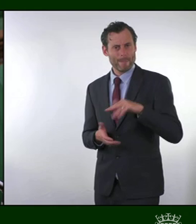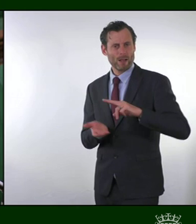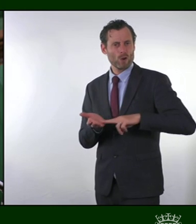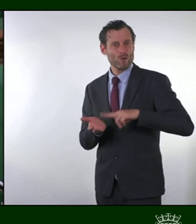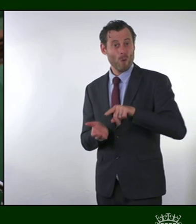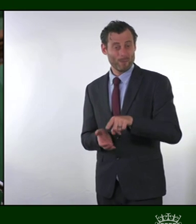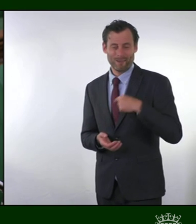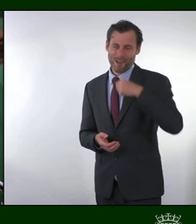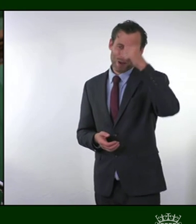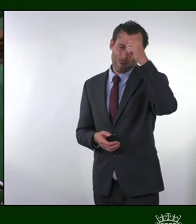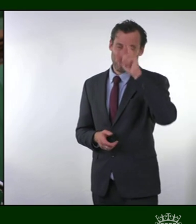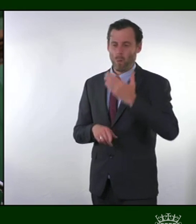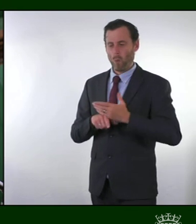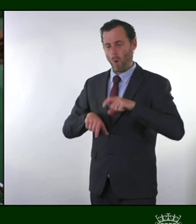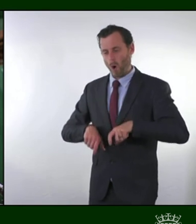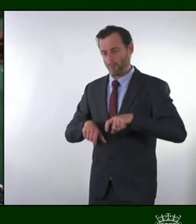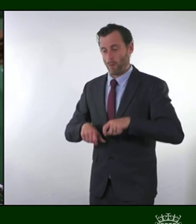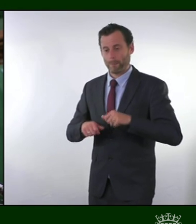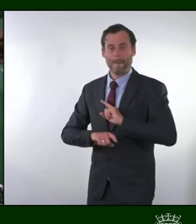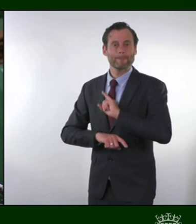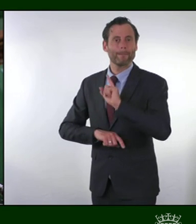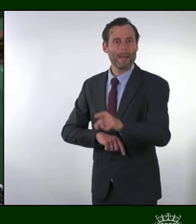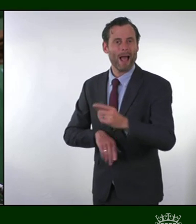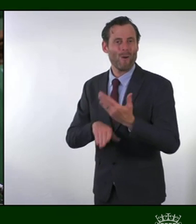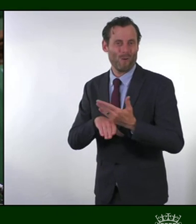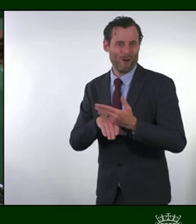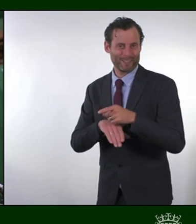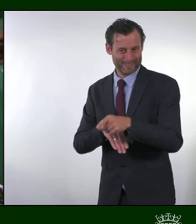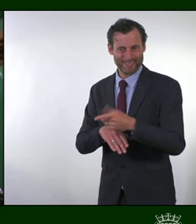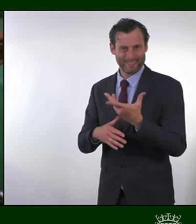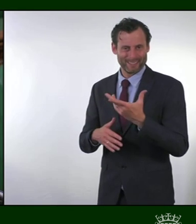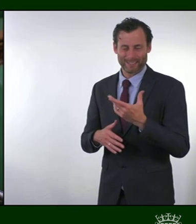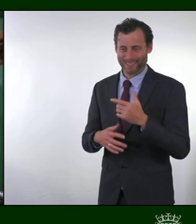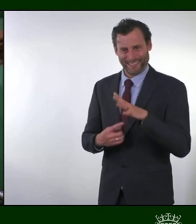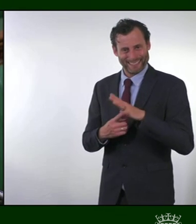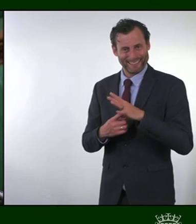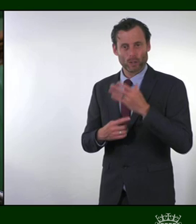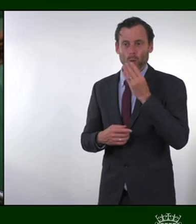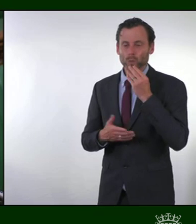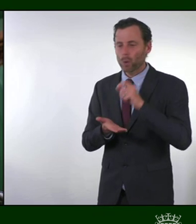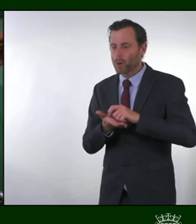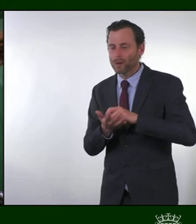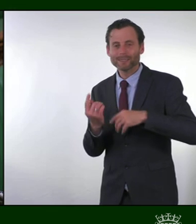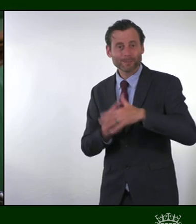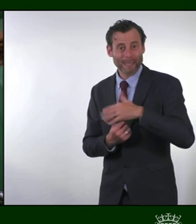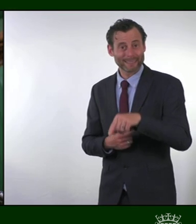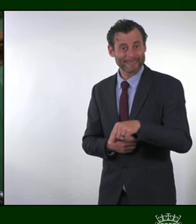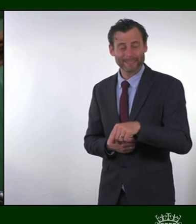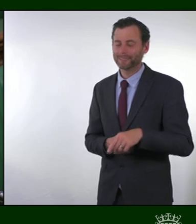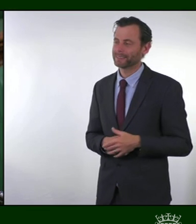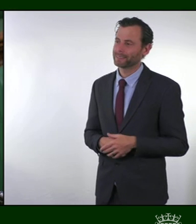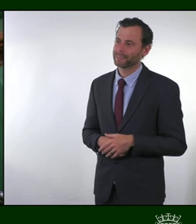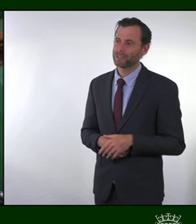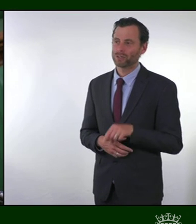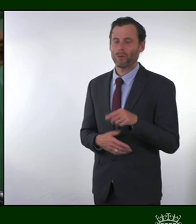I know what a difference it will make, not just to those businesses, but to all the ancillary businesses that are used to office workers being in their offices.